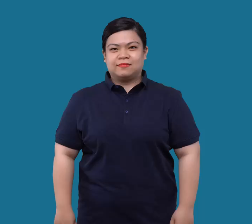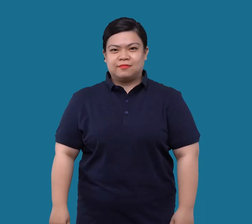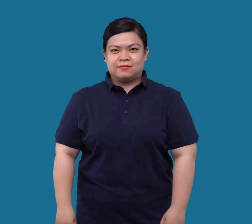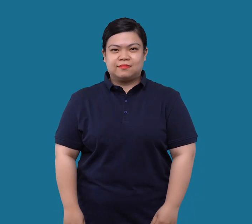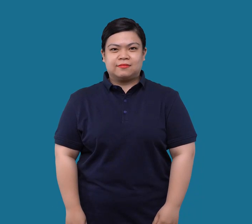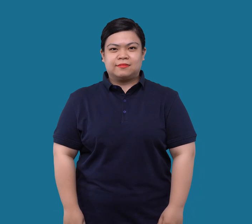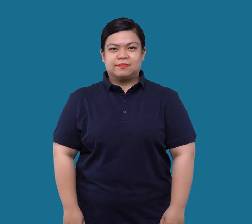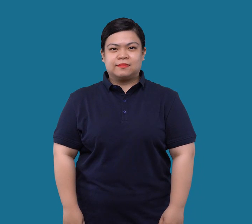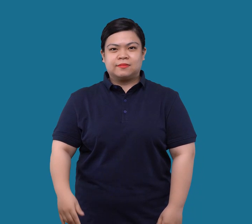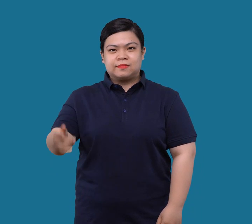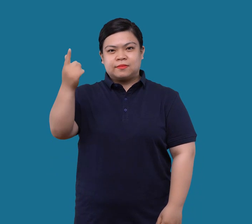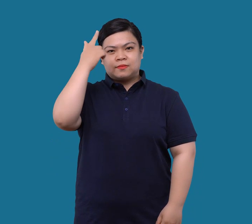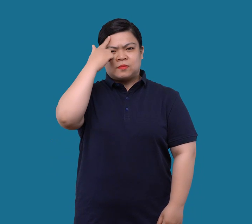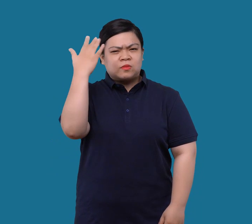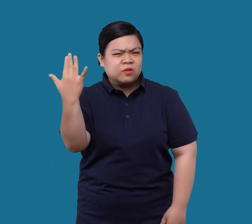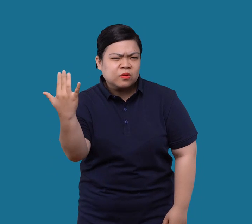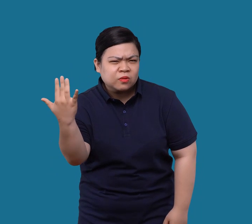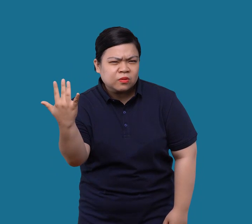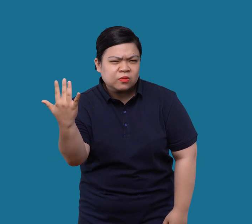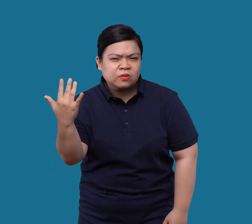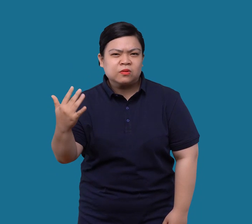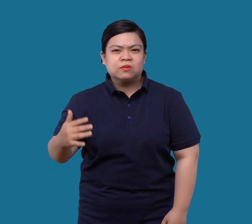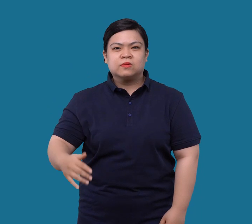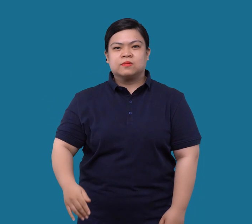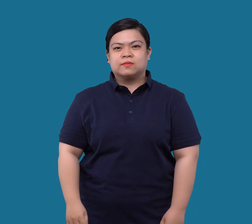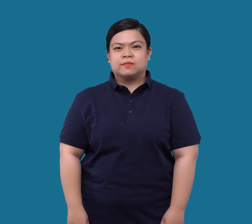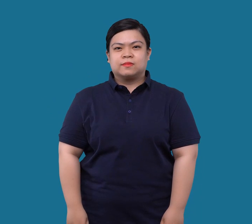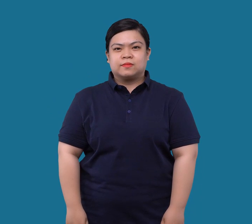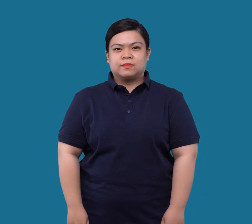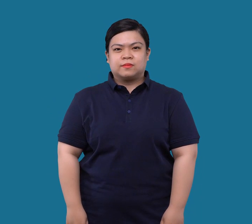bao giờ?